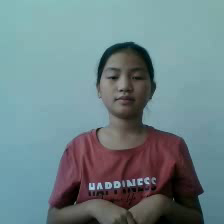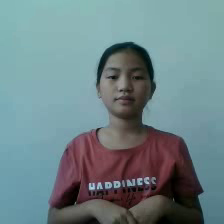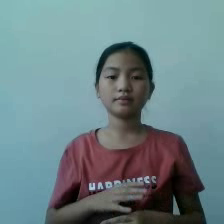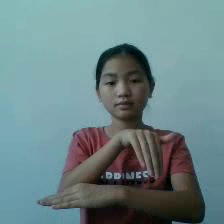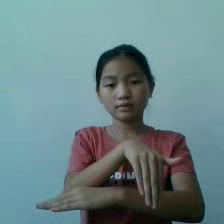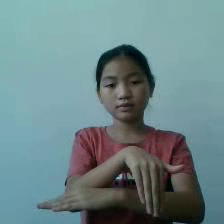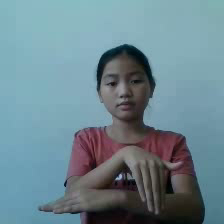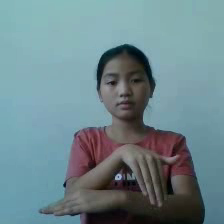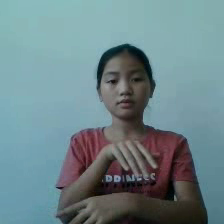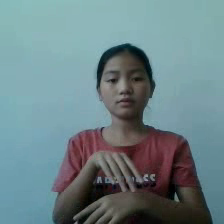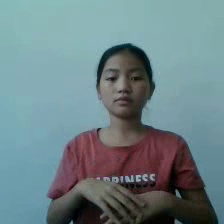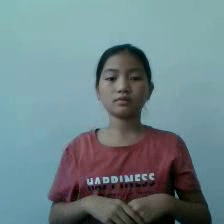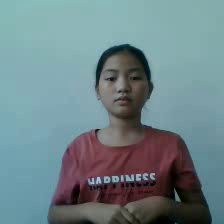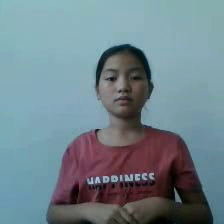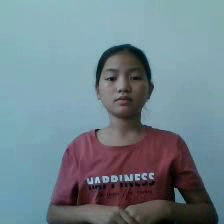Chiều